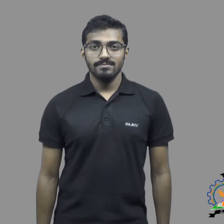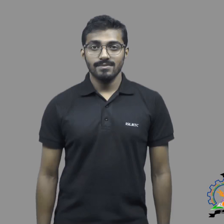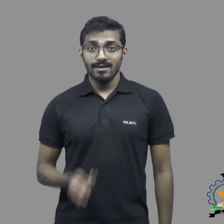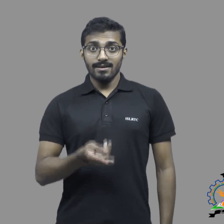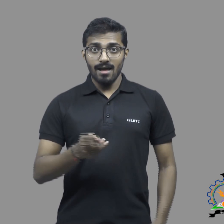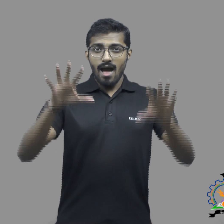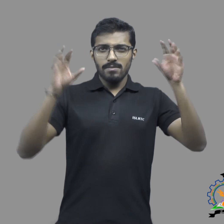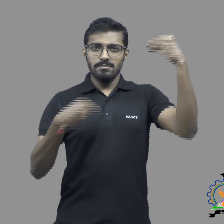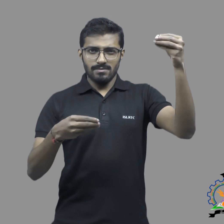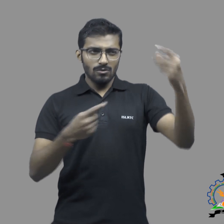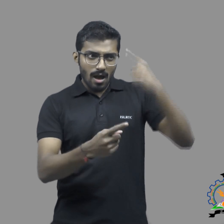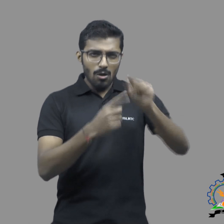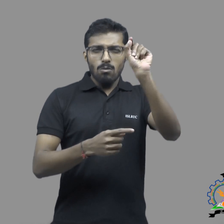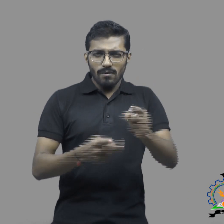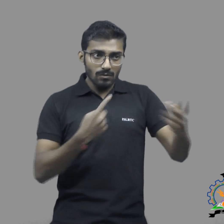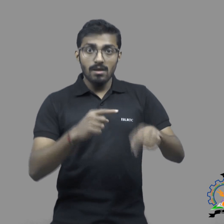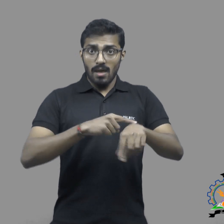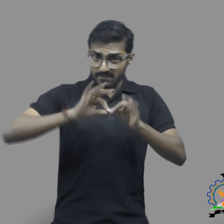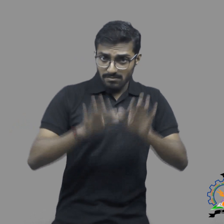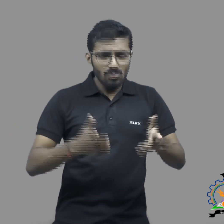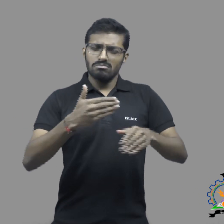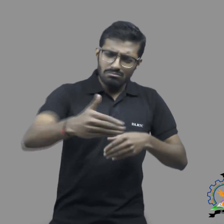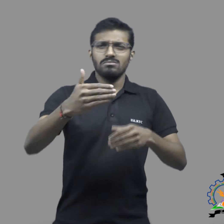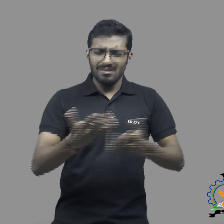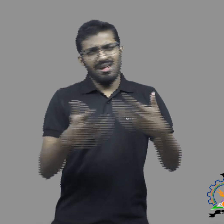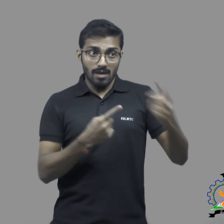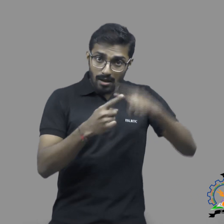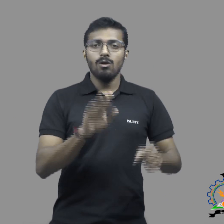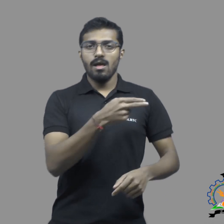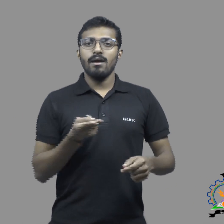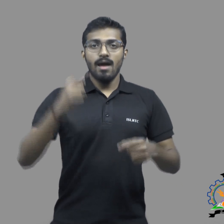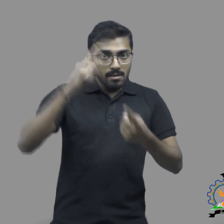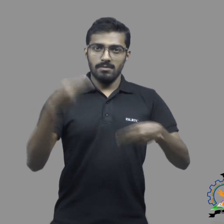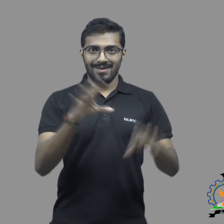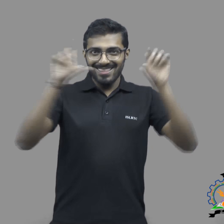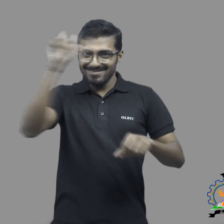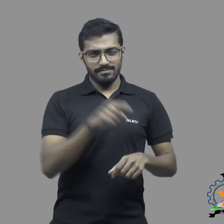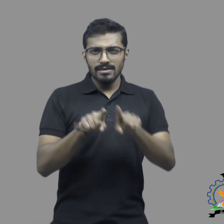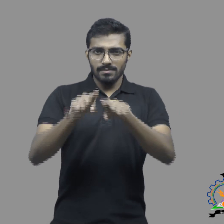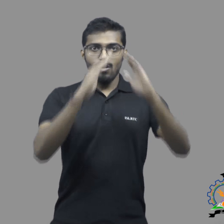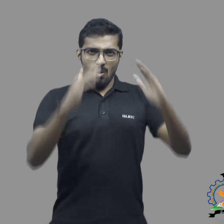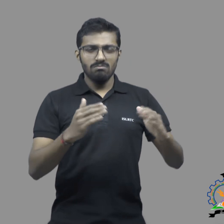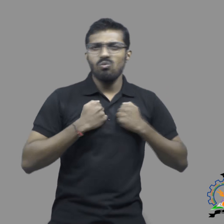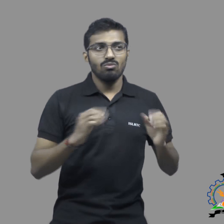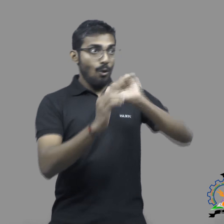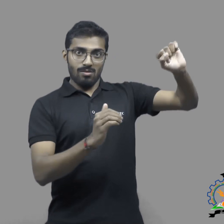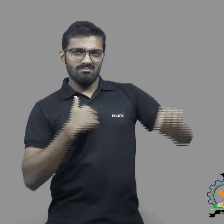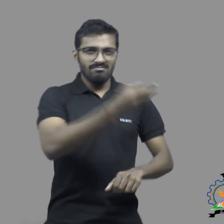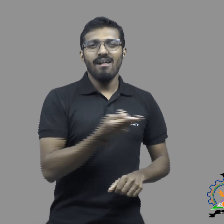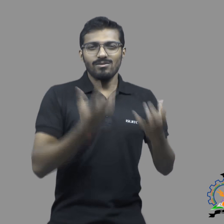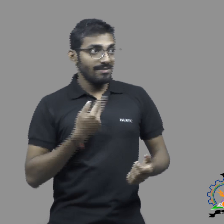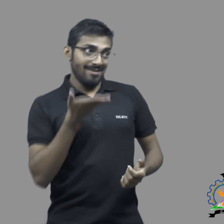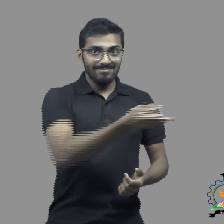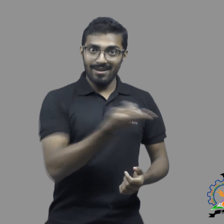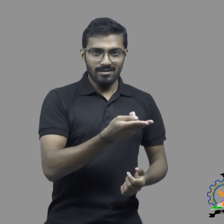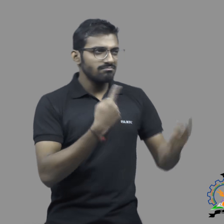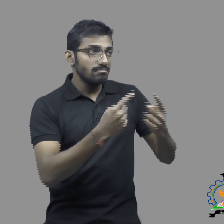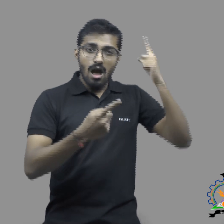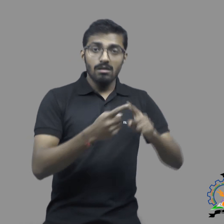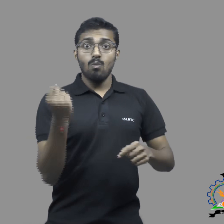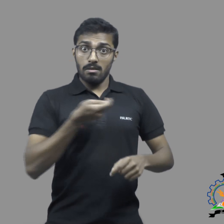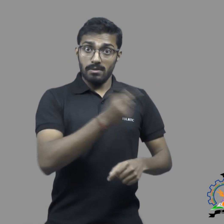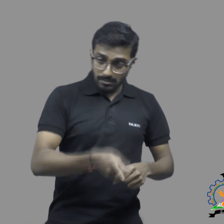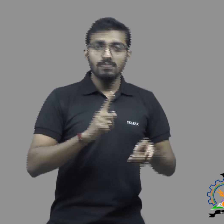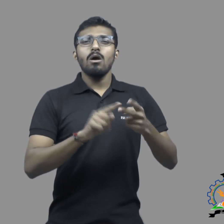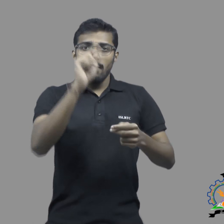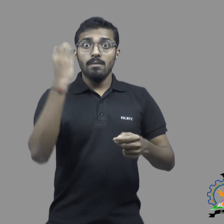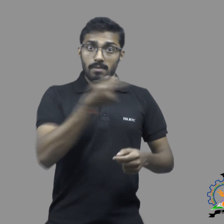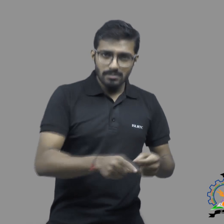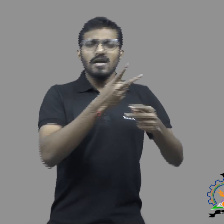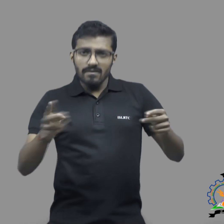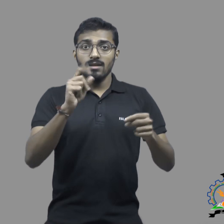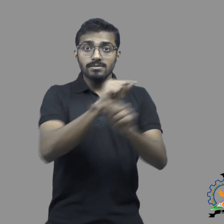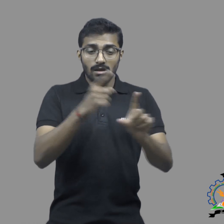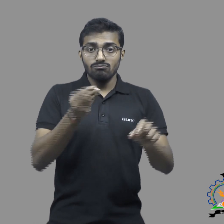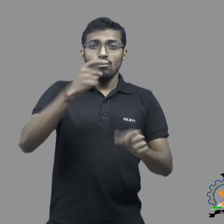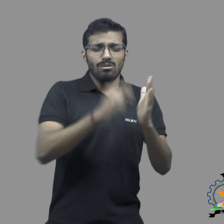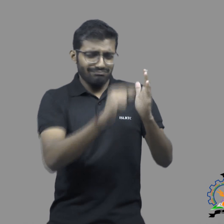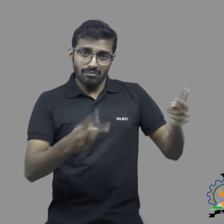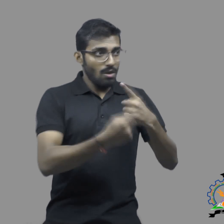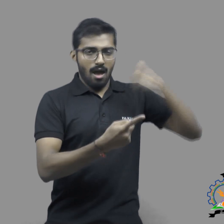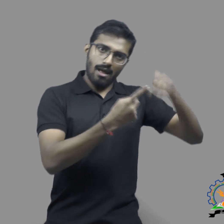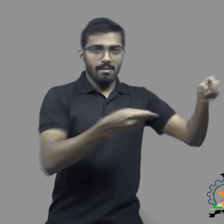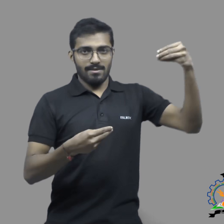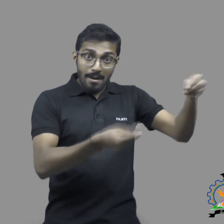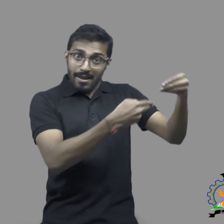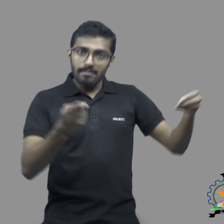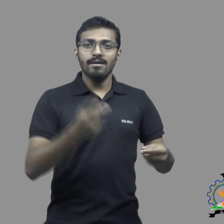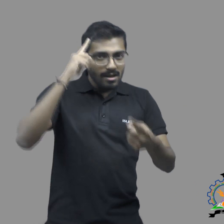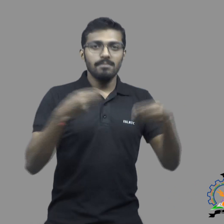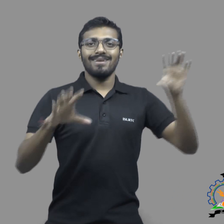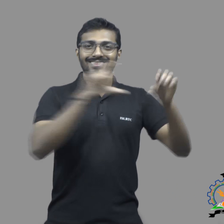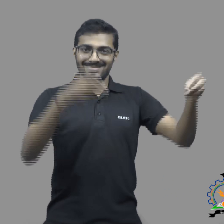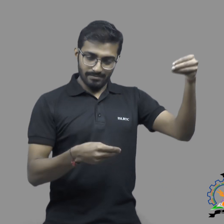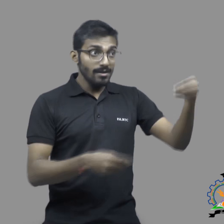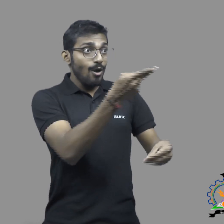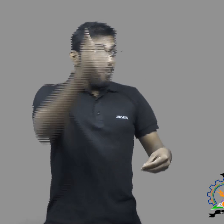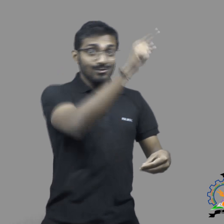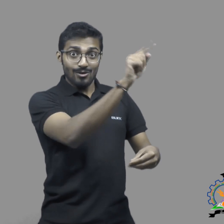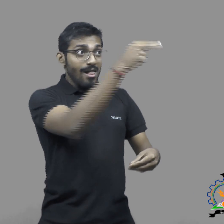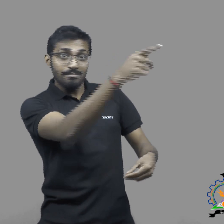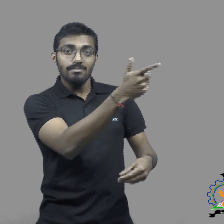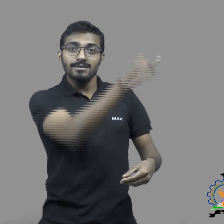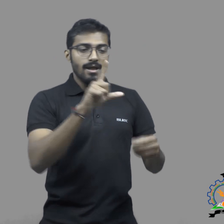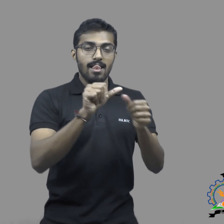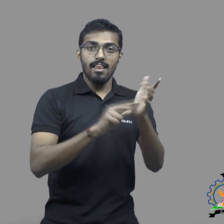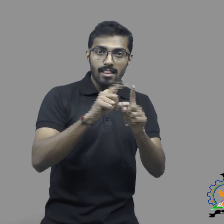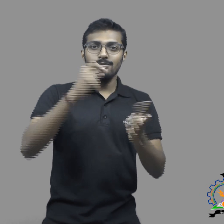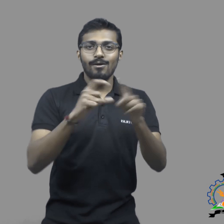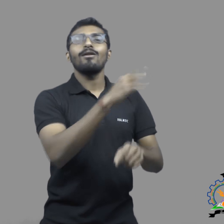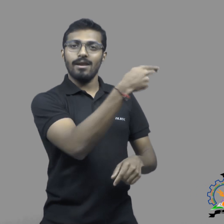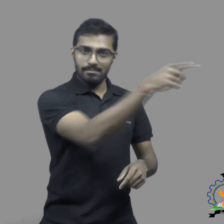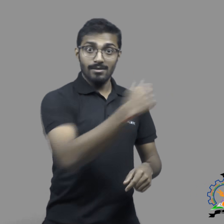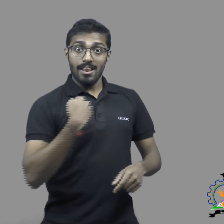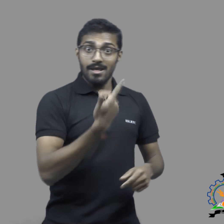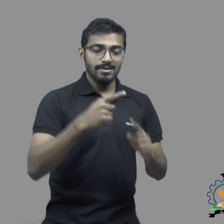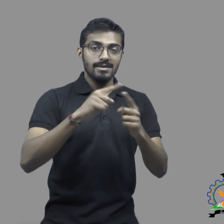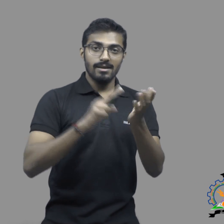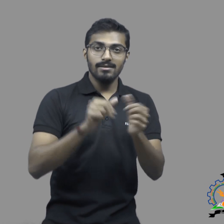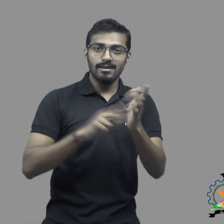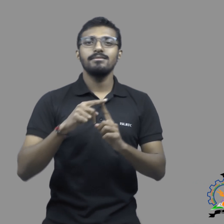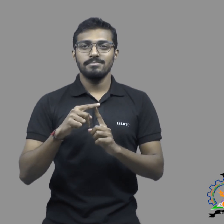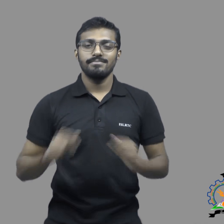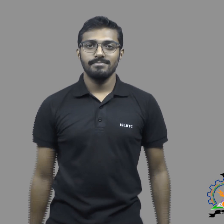Rental Agreement Landlord Tenant